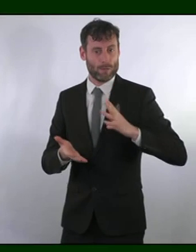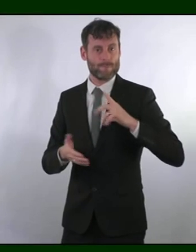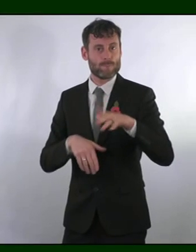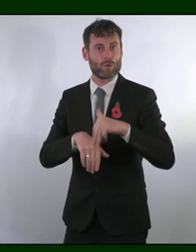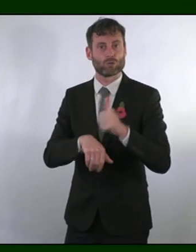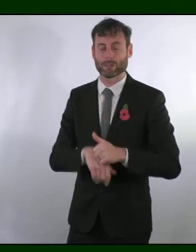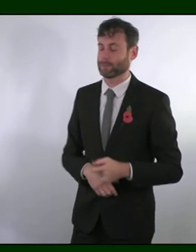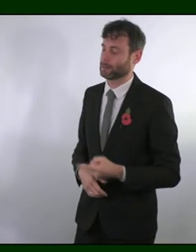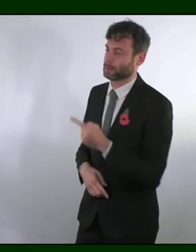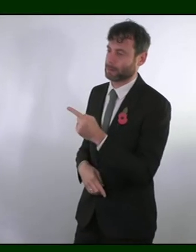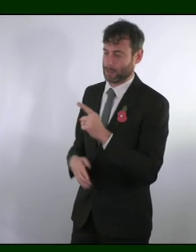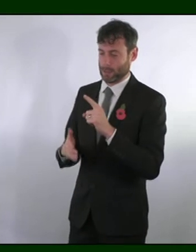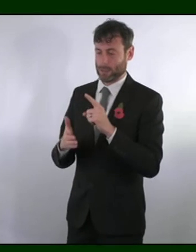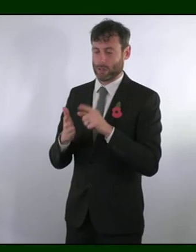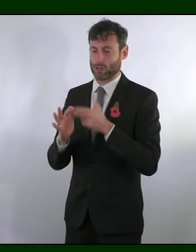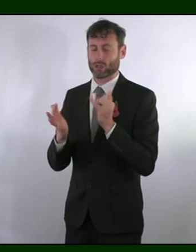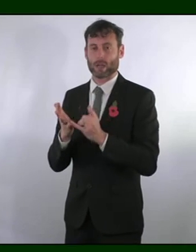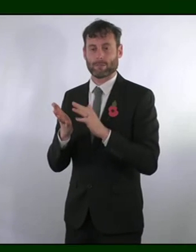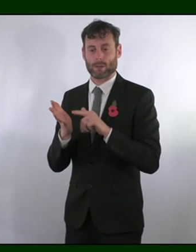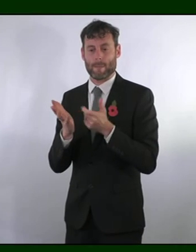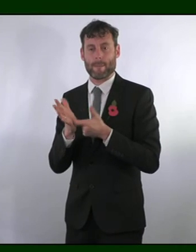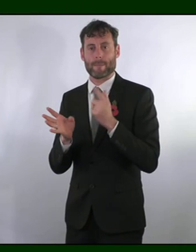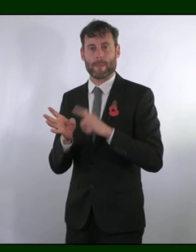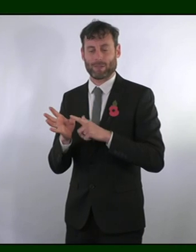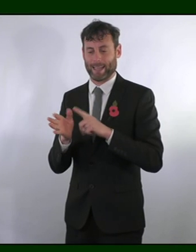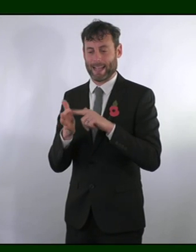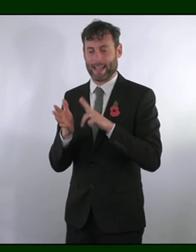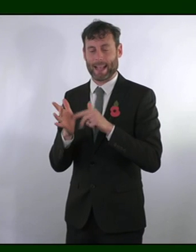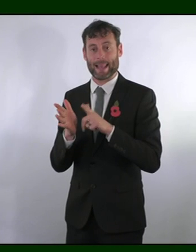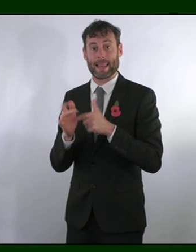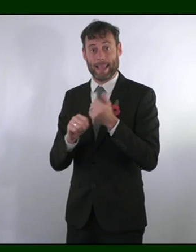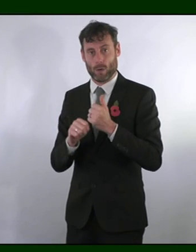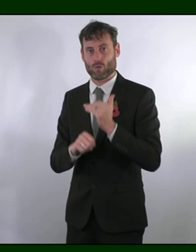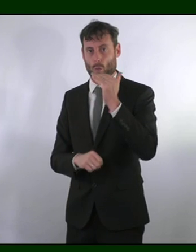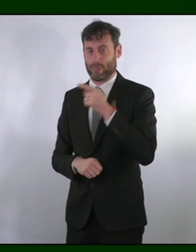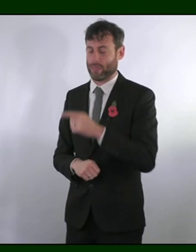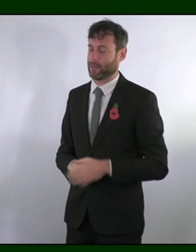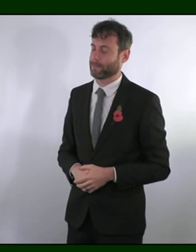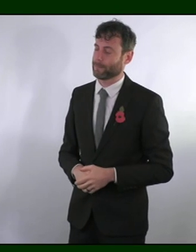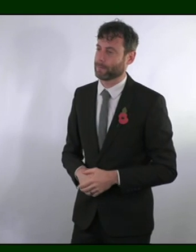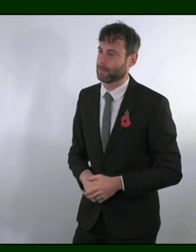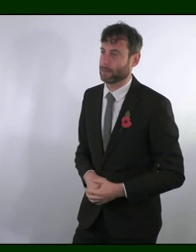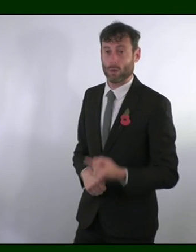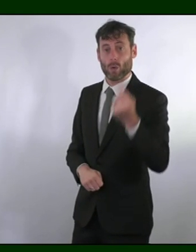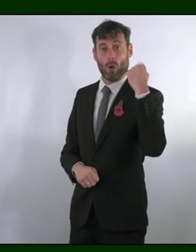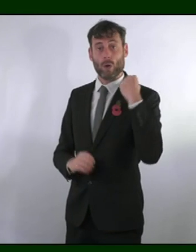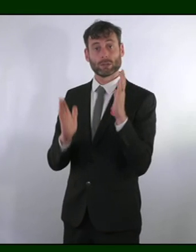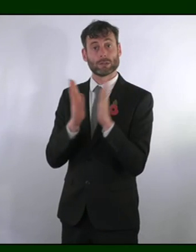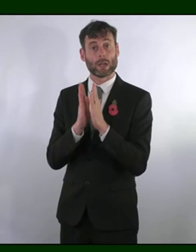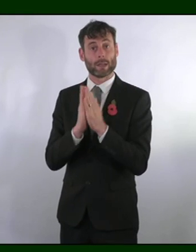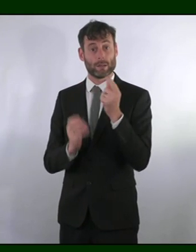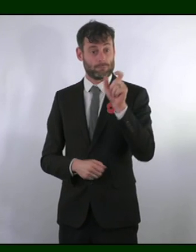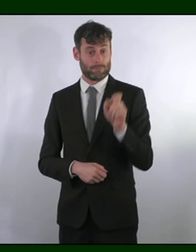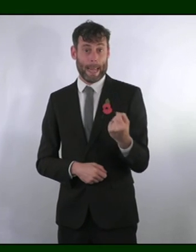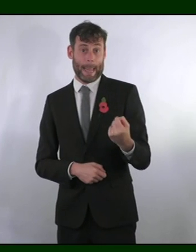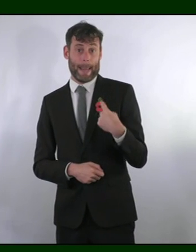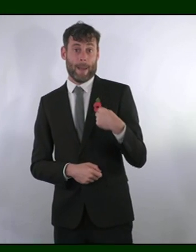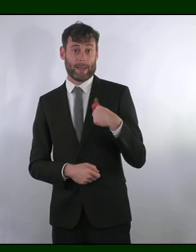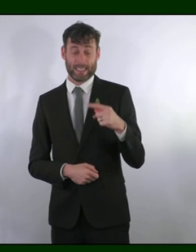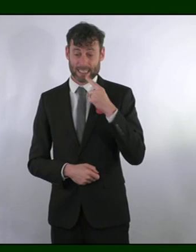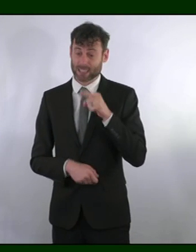On Sunday, a constituent emailed me about the track and trace system.